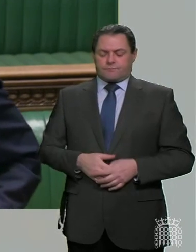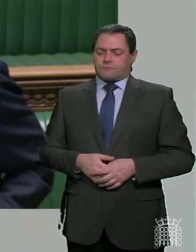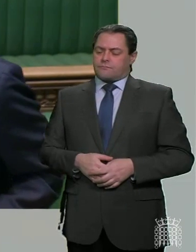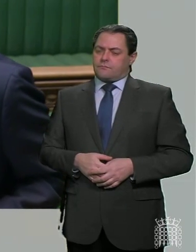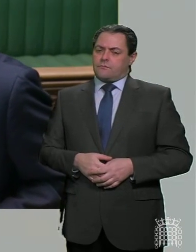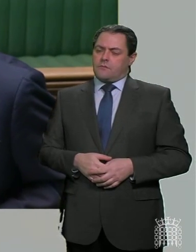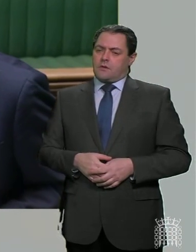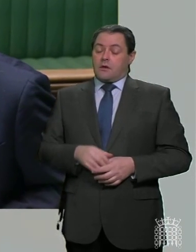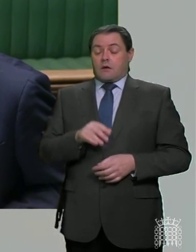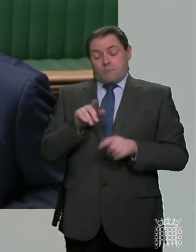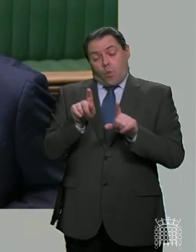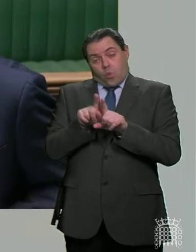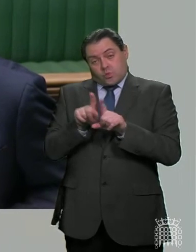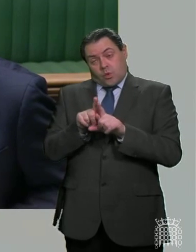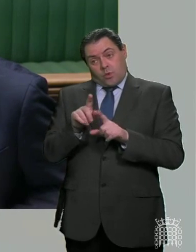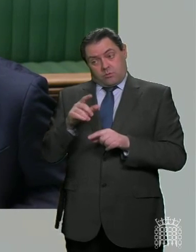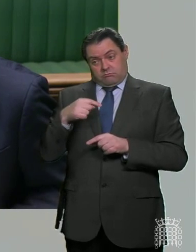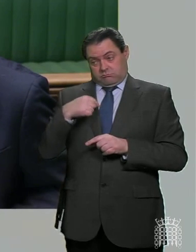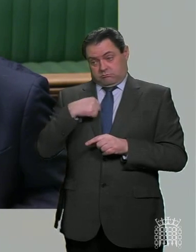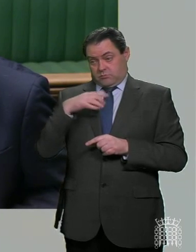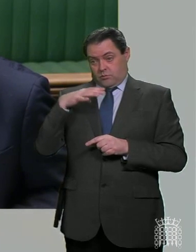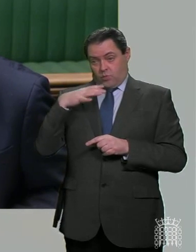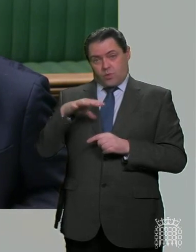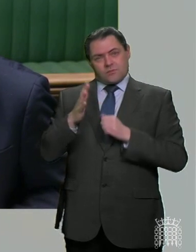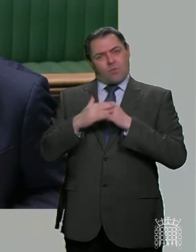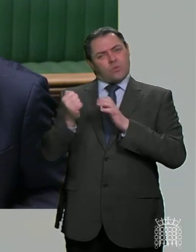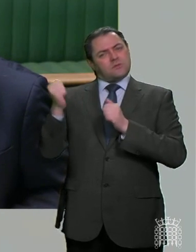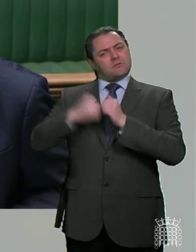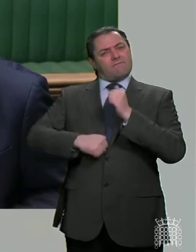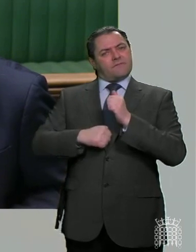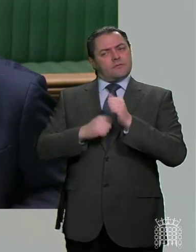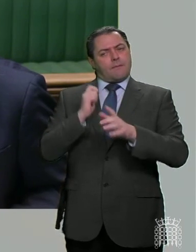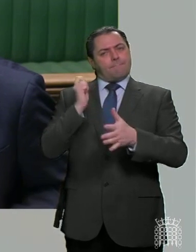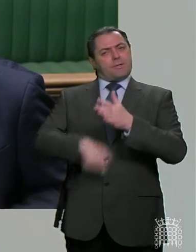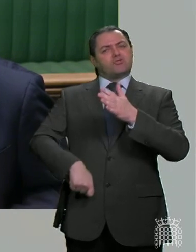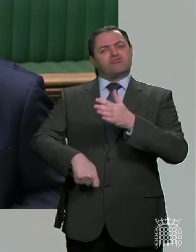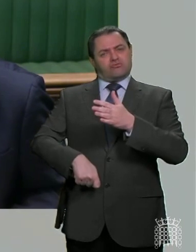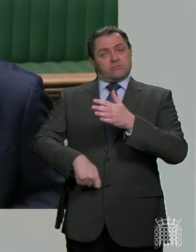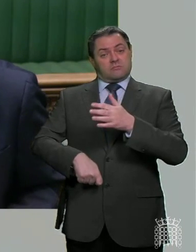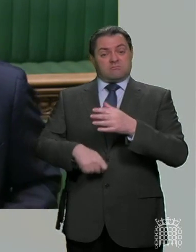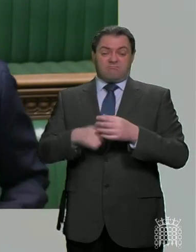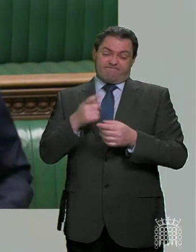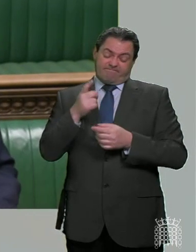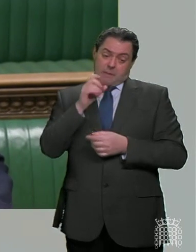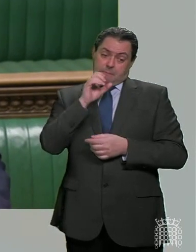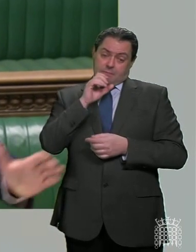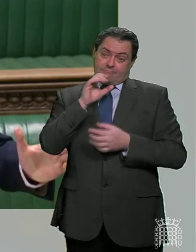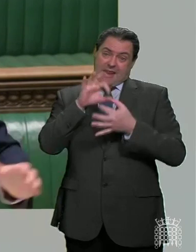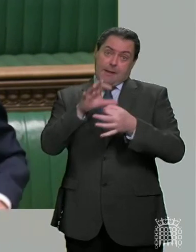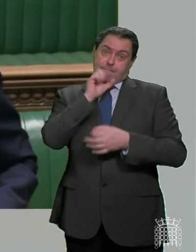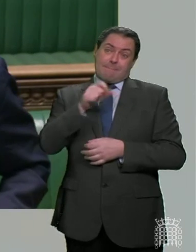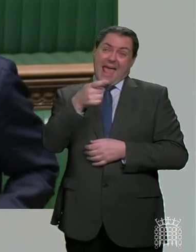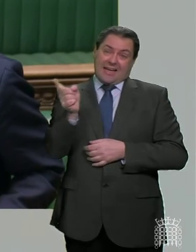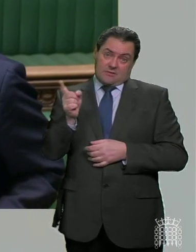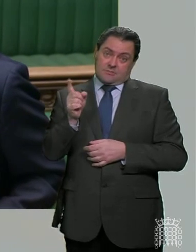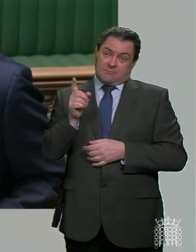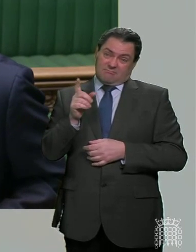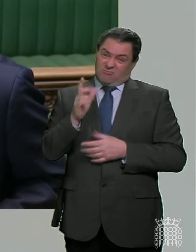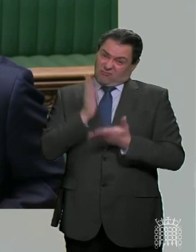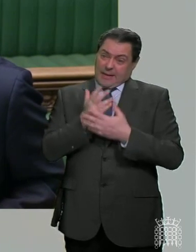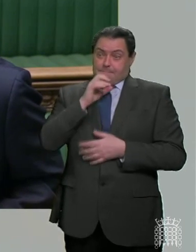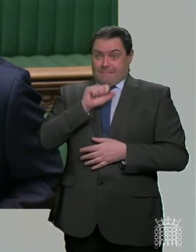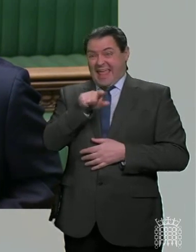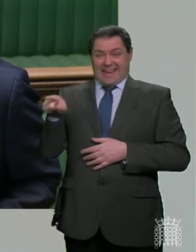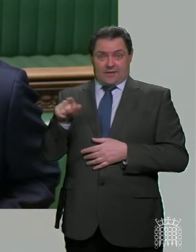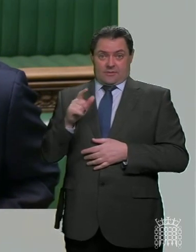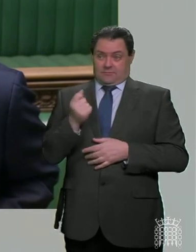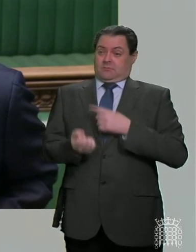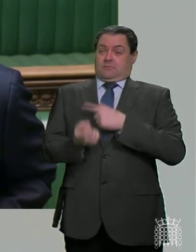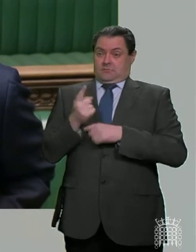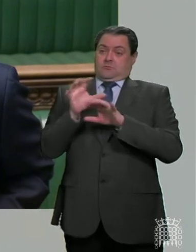We are also doing what we can to toughen the penalties for those men—I am afraid it is overwhelmingly men—who commit these crimes.